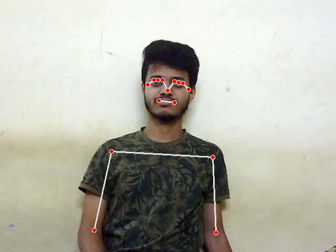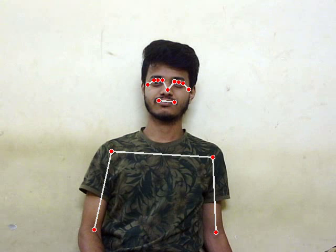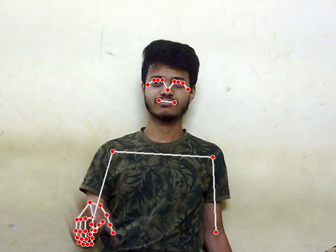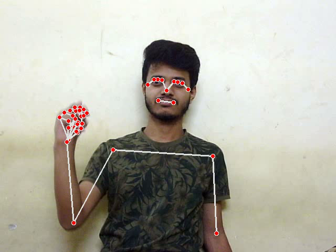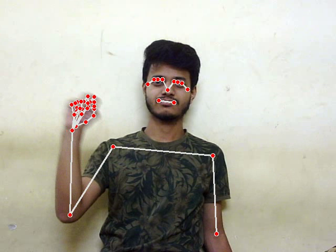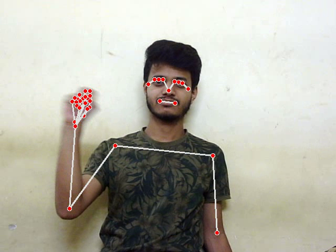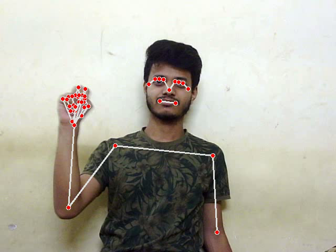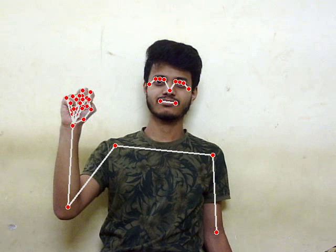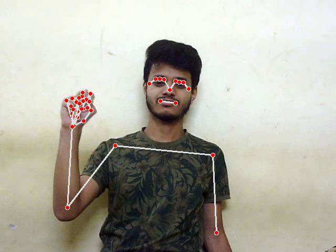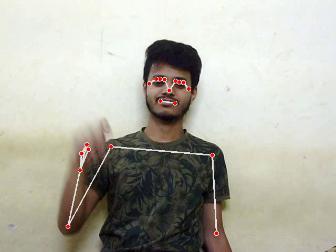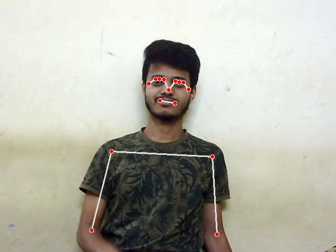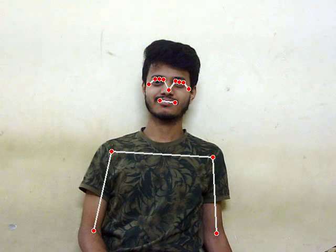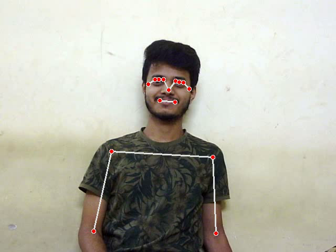bathroom